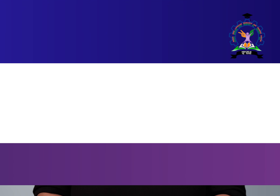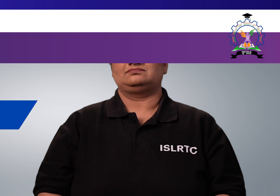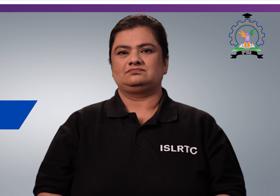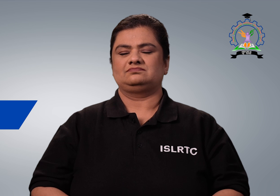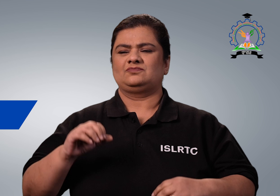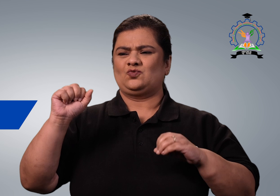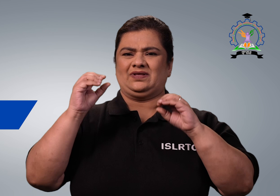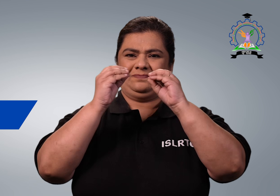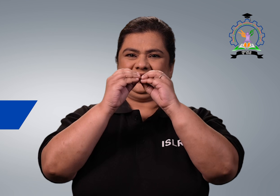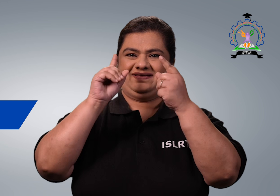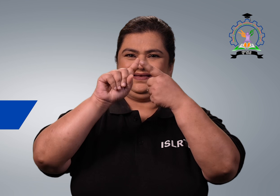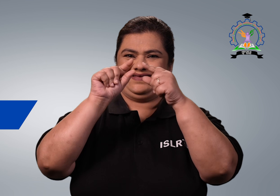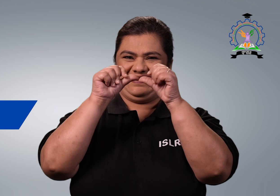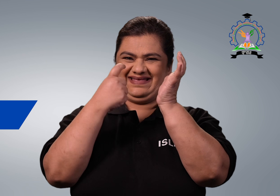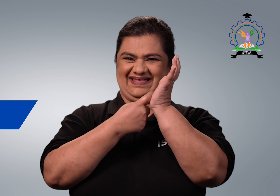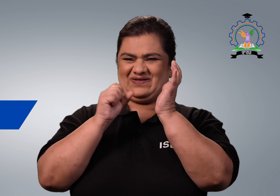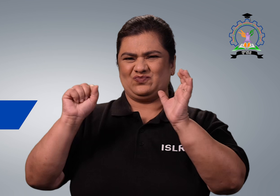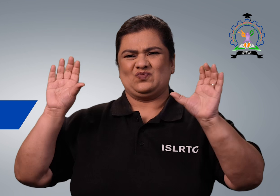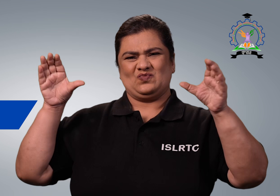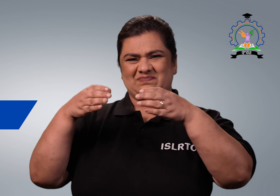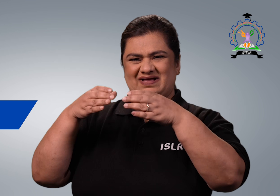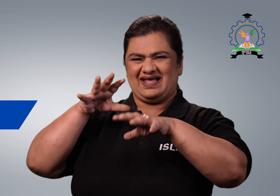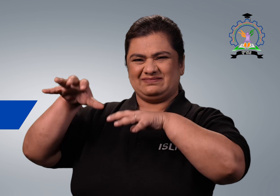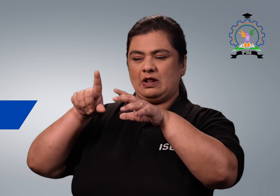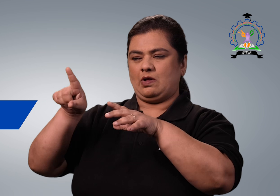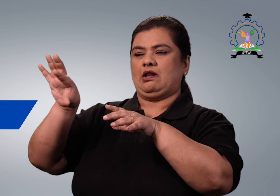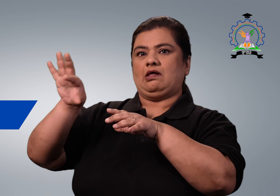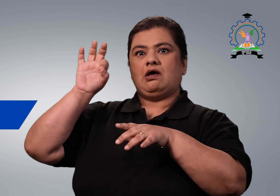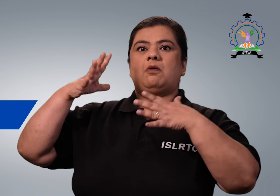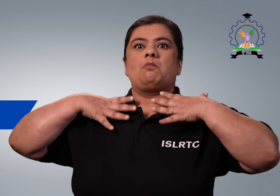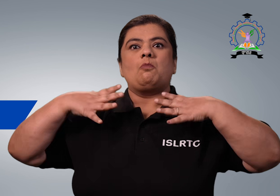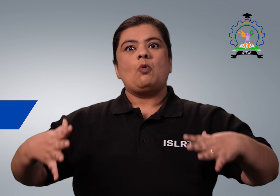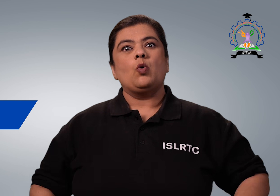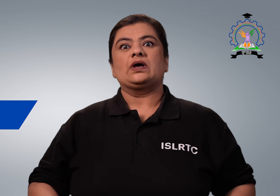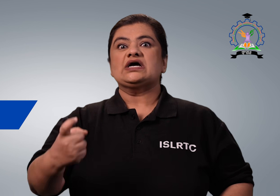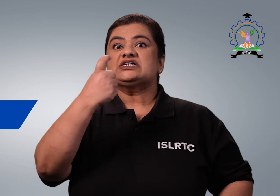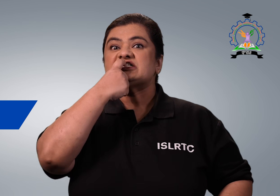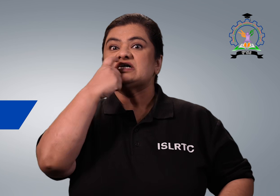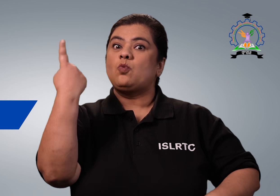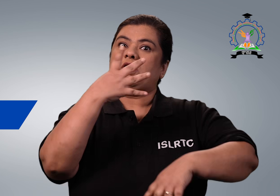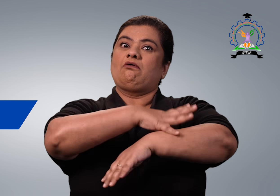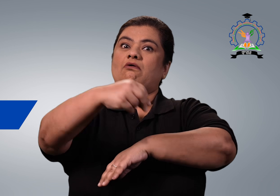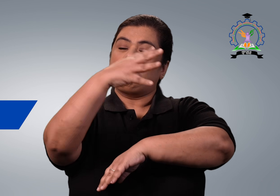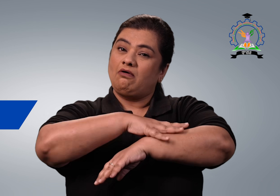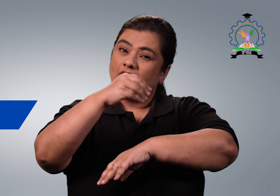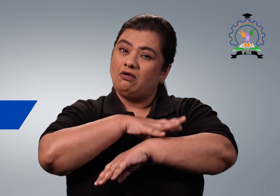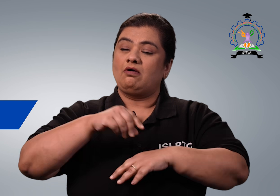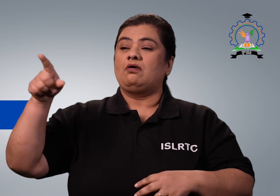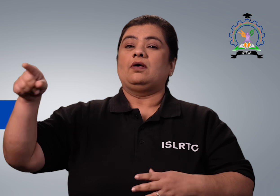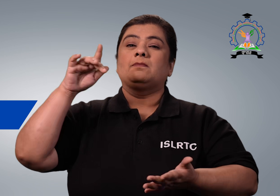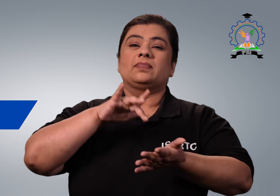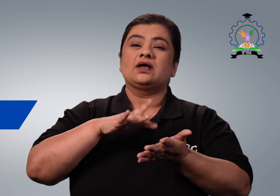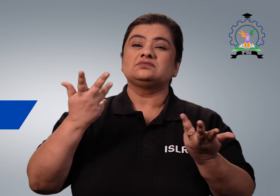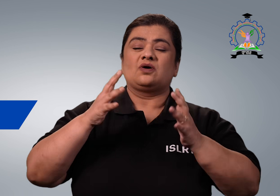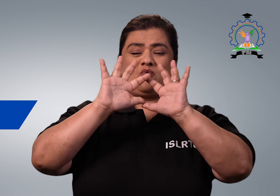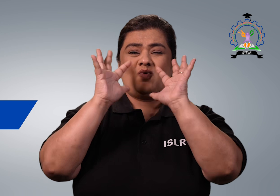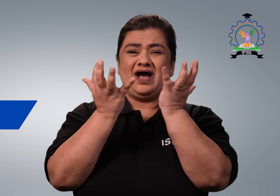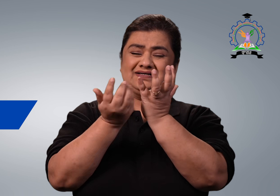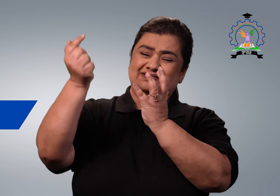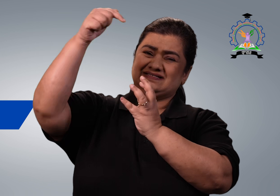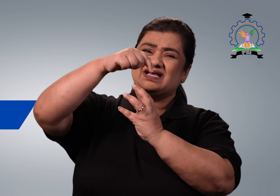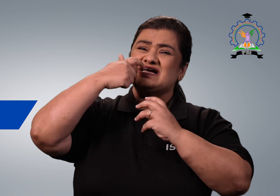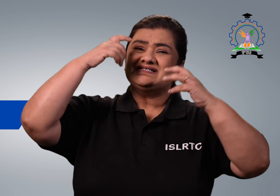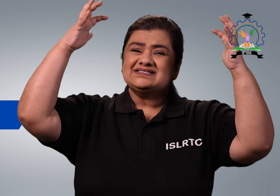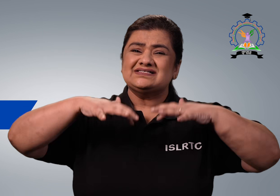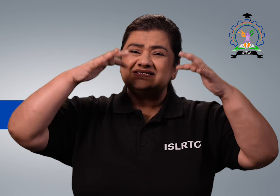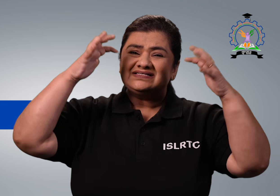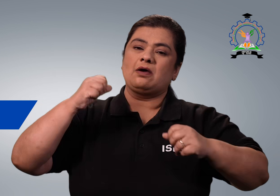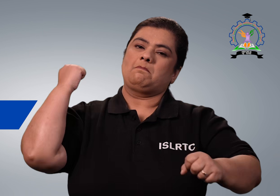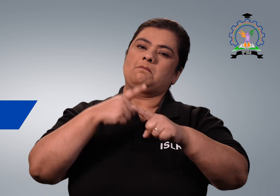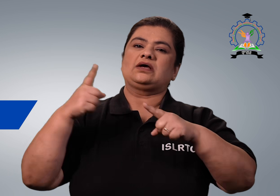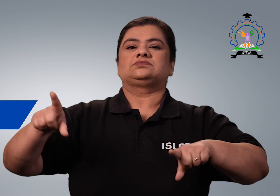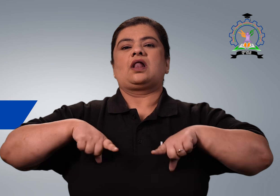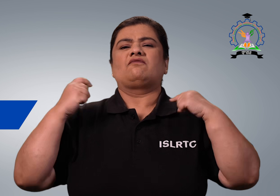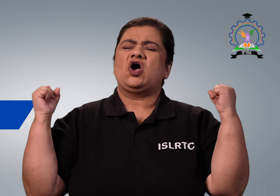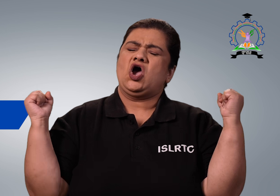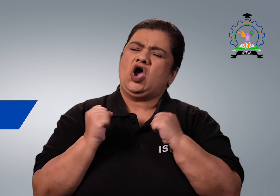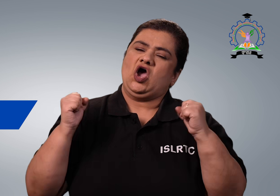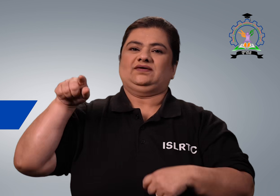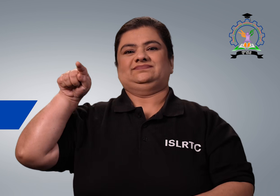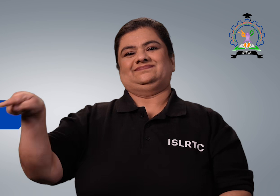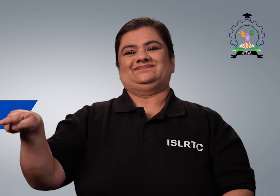A polar bear is a large bear with thick white fur, adapted to live in the cold, snowy environment of the North Pole.